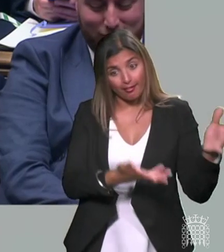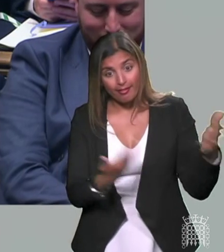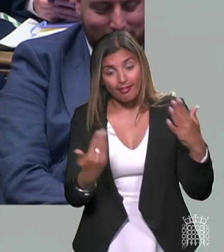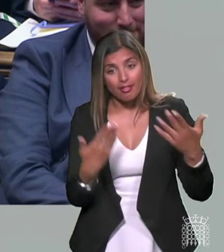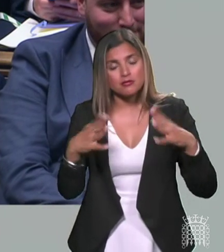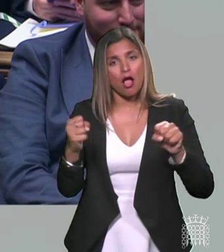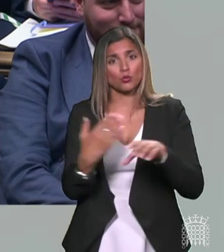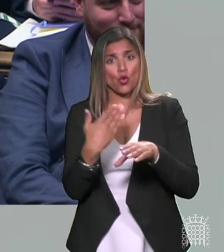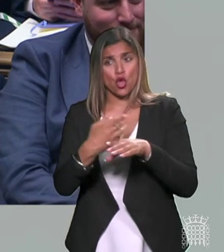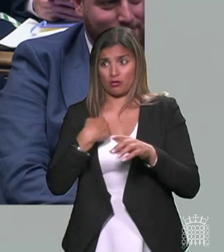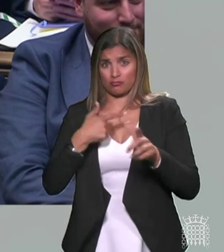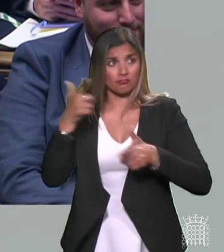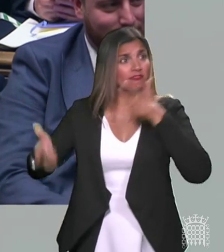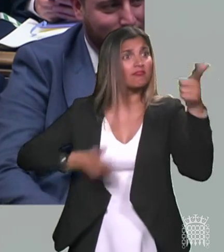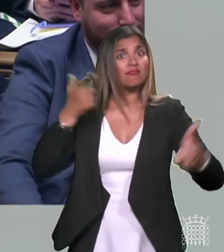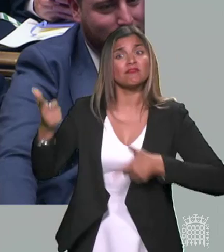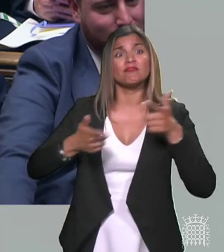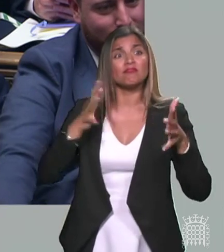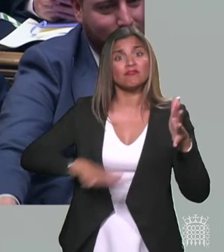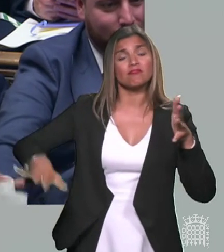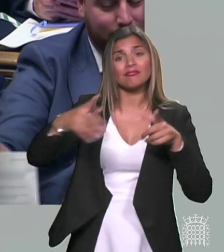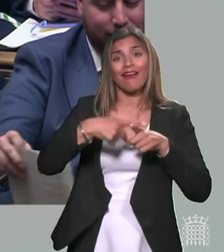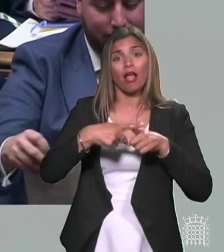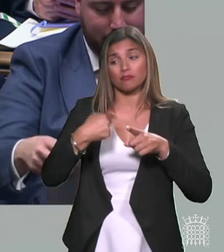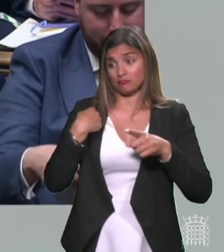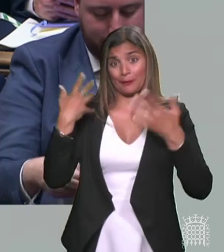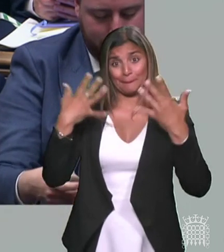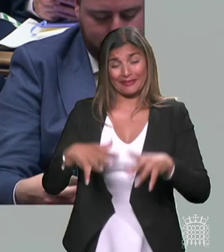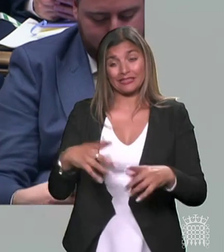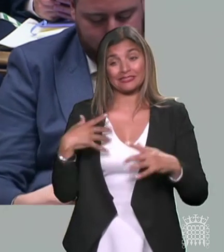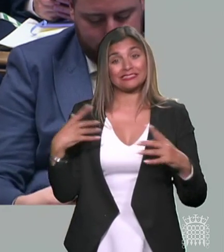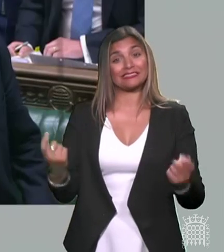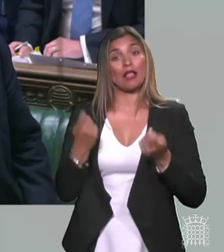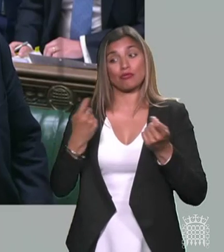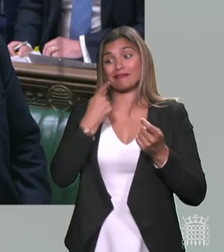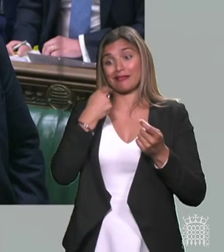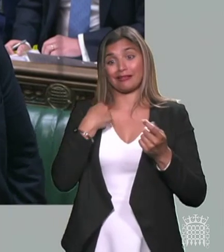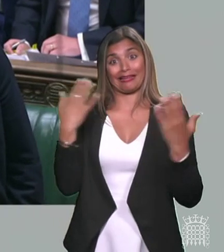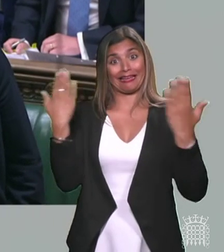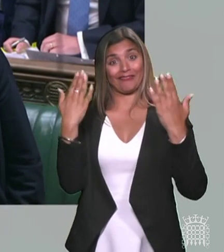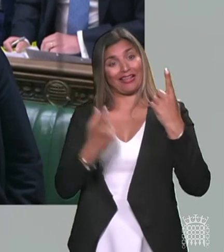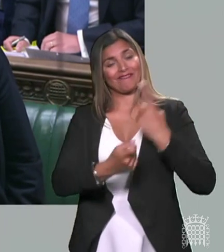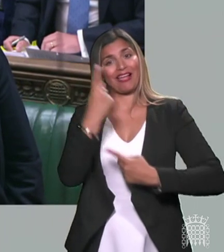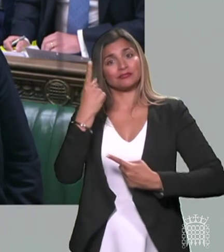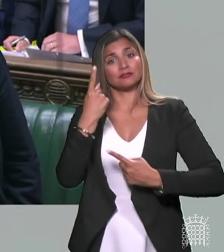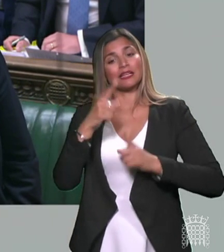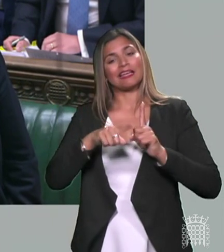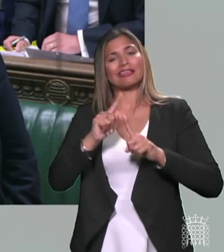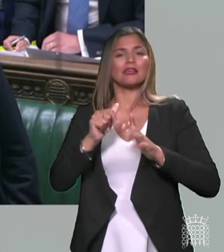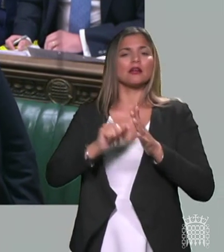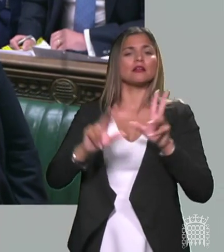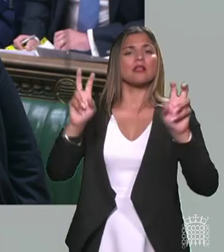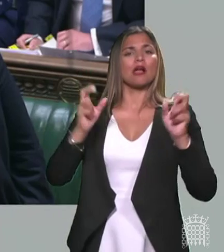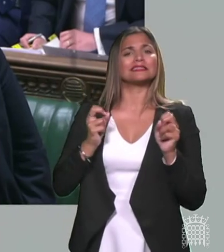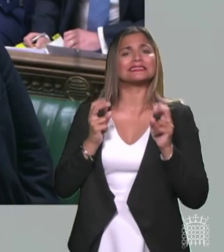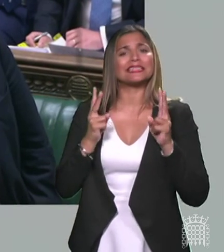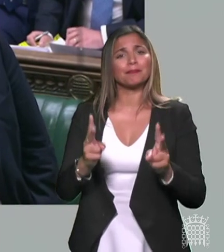I was at an event last night to celebrate the 163,000 kickstarters who we have helped into work.